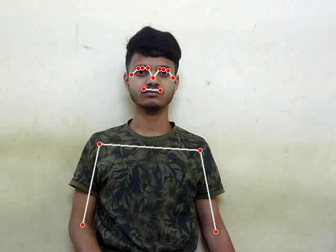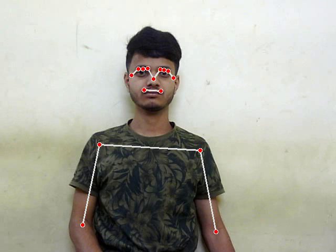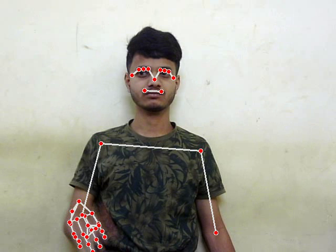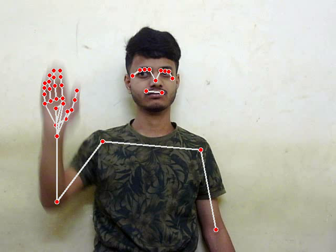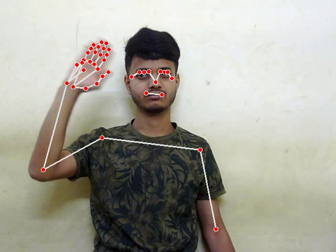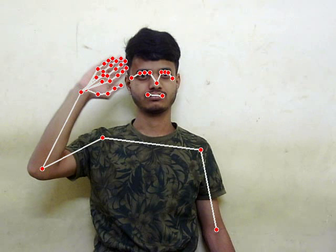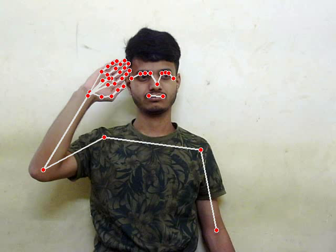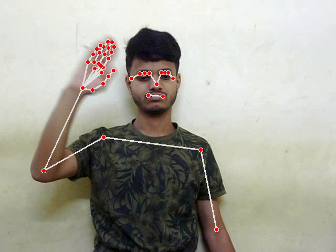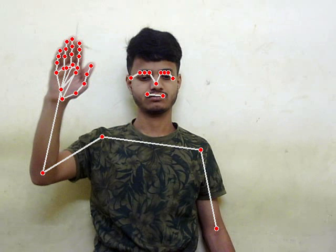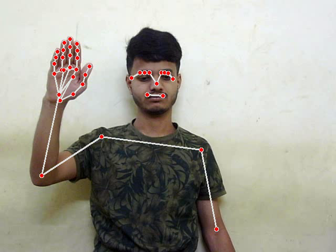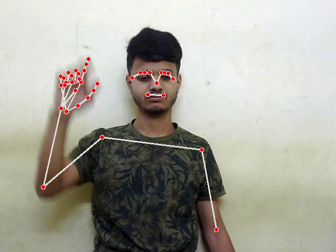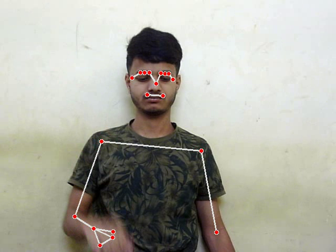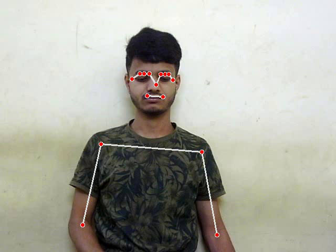hello